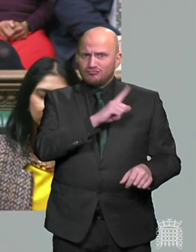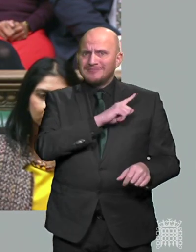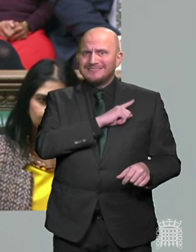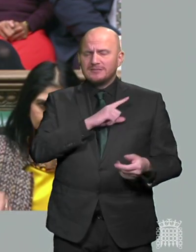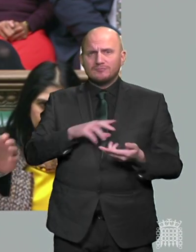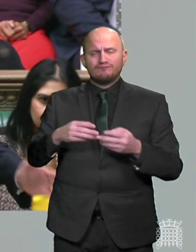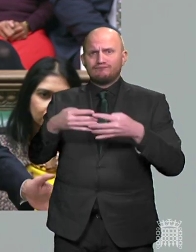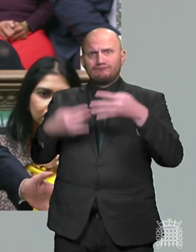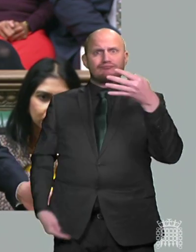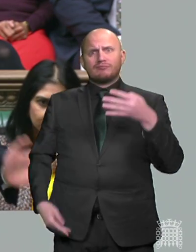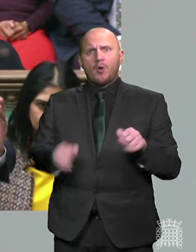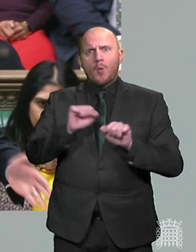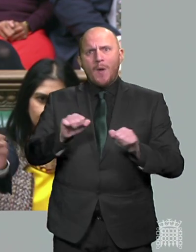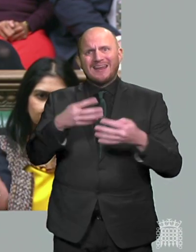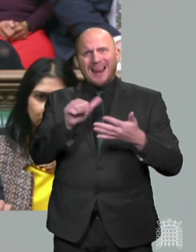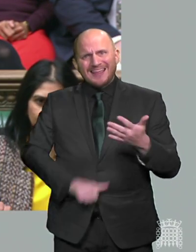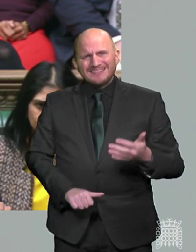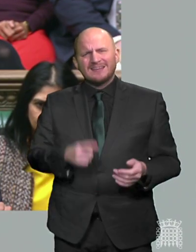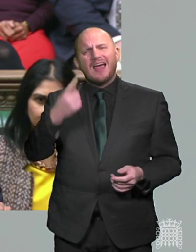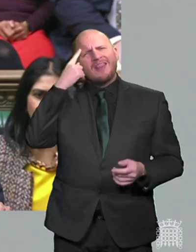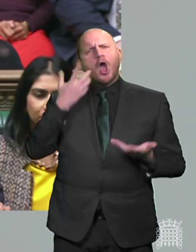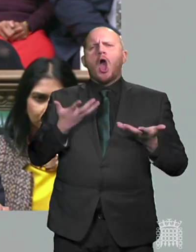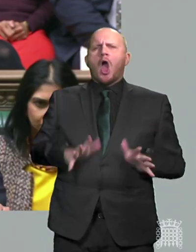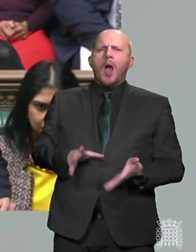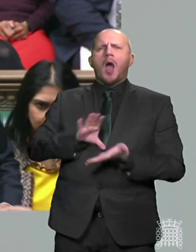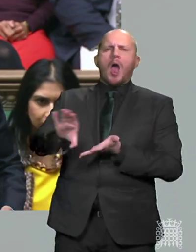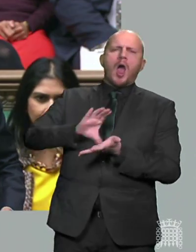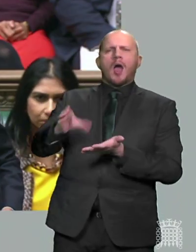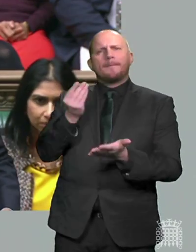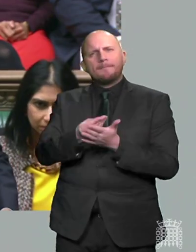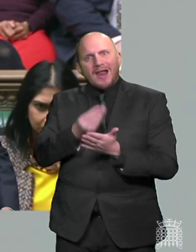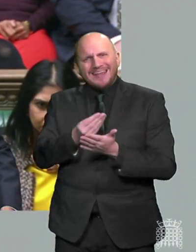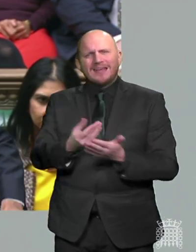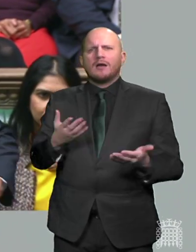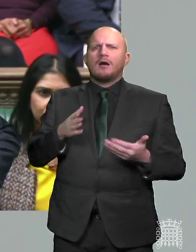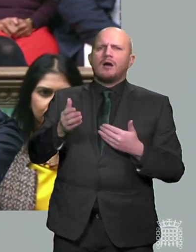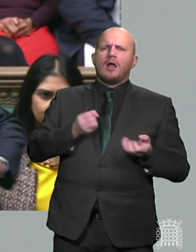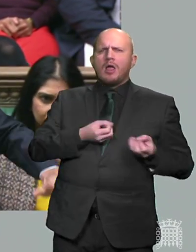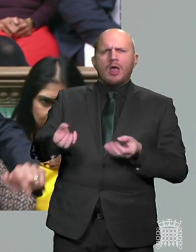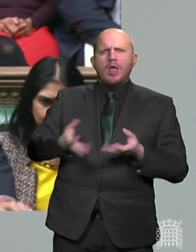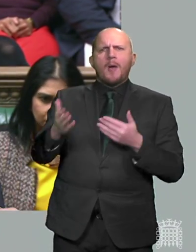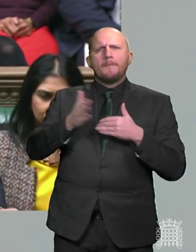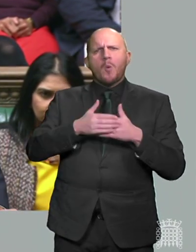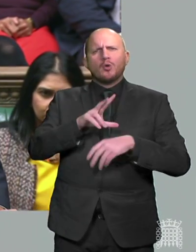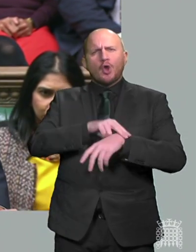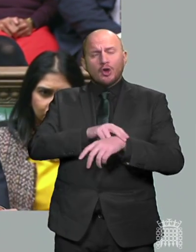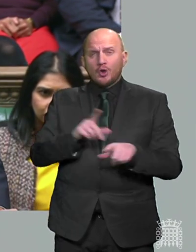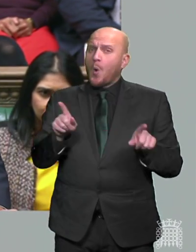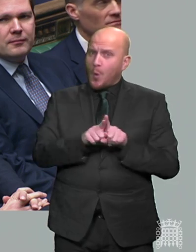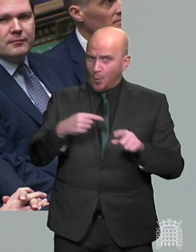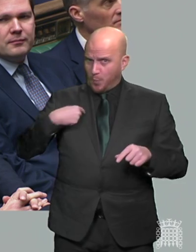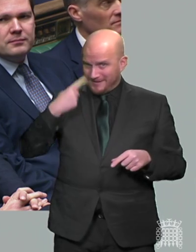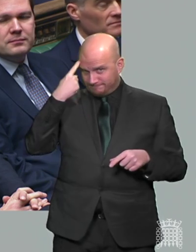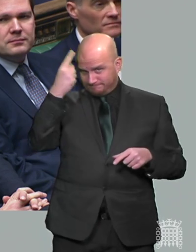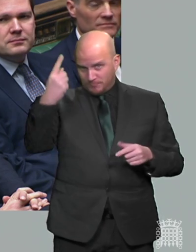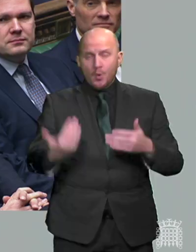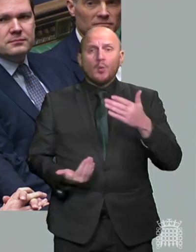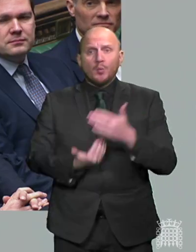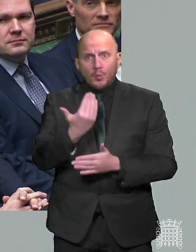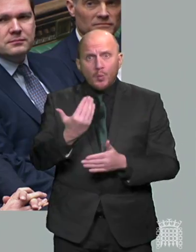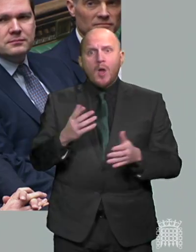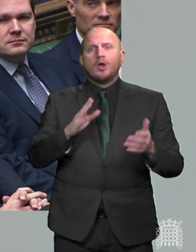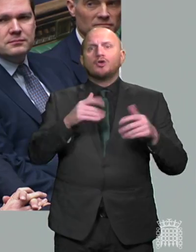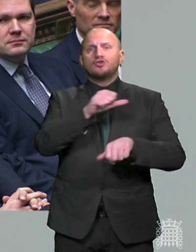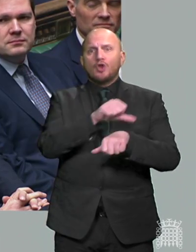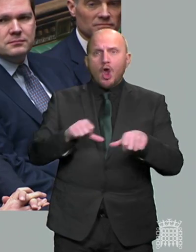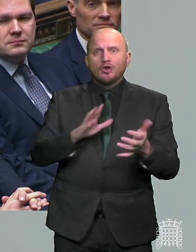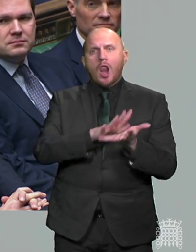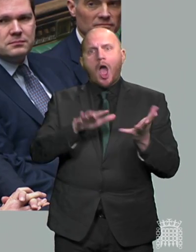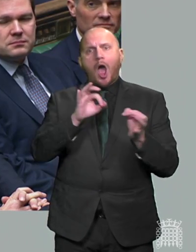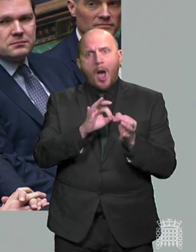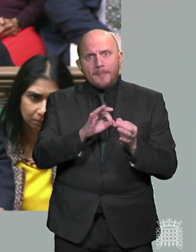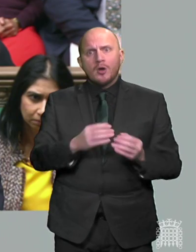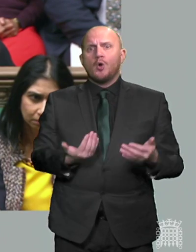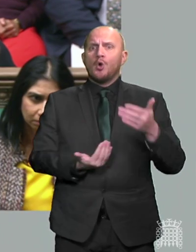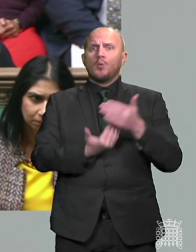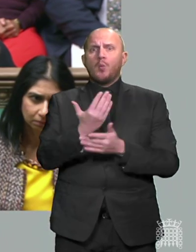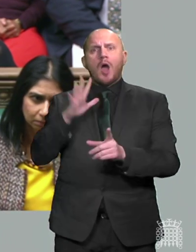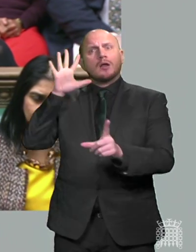We do have a plan: not just more money, not just more doctors and nurses, but new diagnostic centres carrying out millions of checks and scans and new surgical hubs delivering more elective surgery.